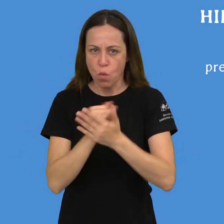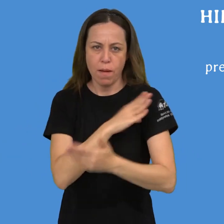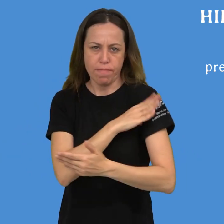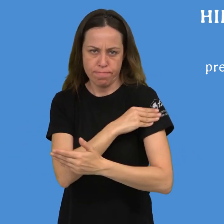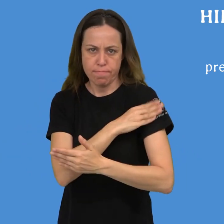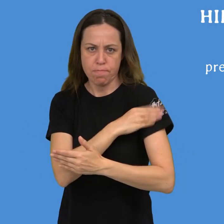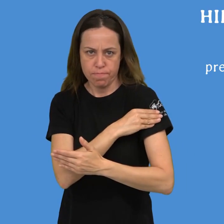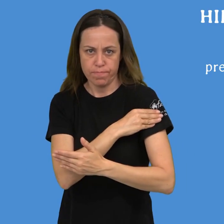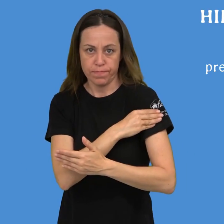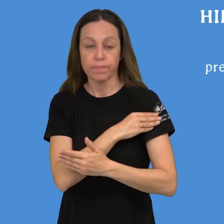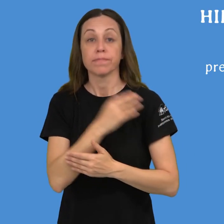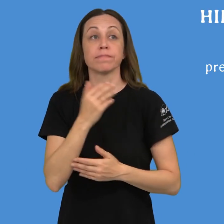tensión